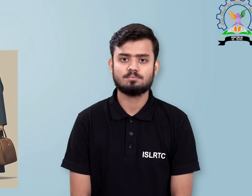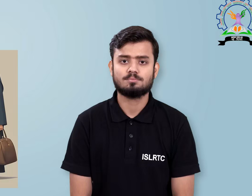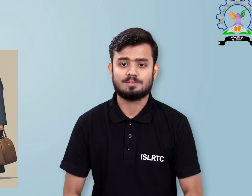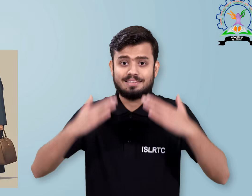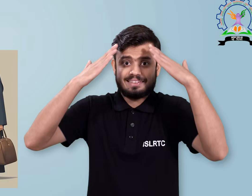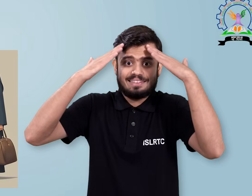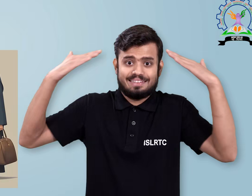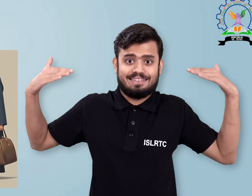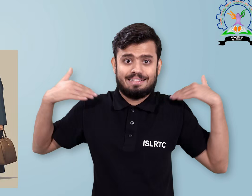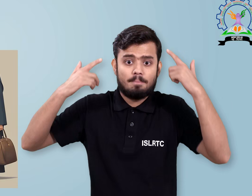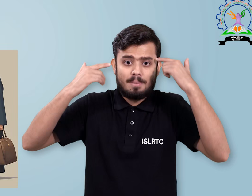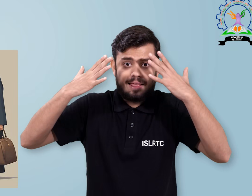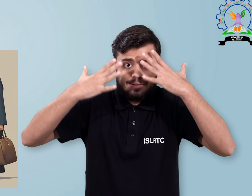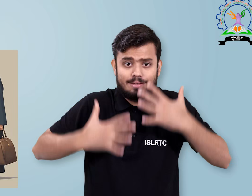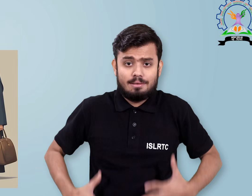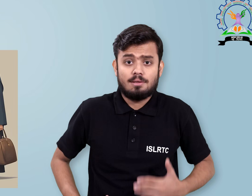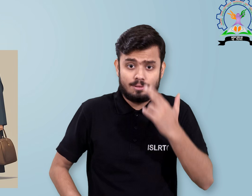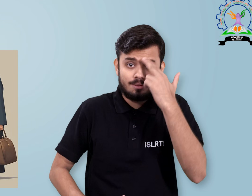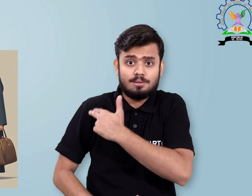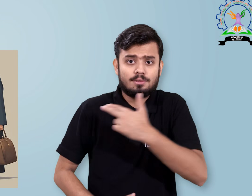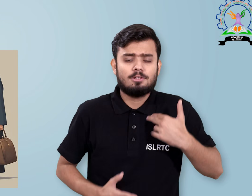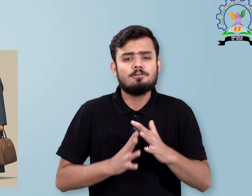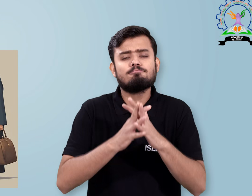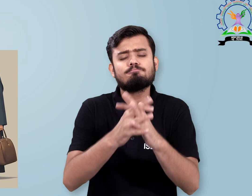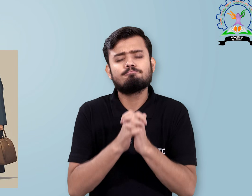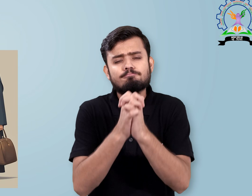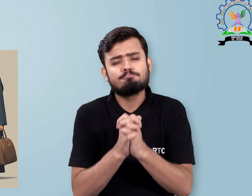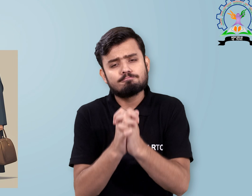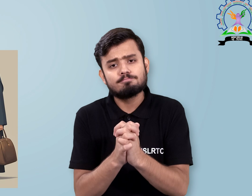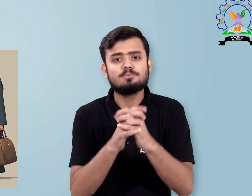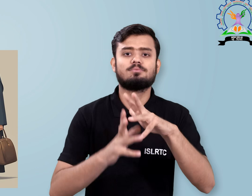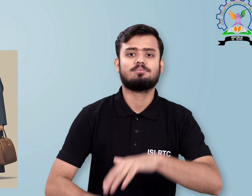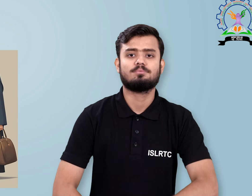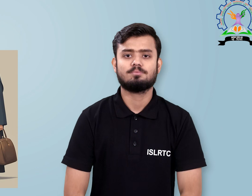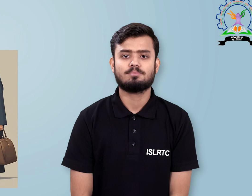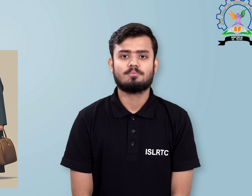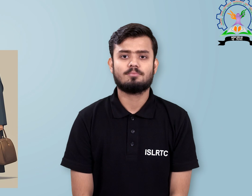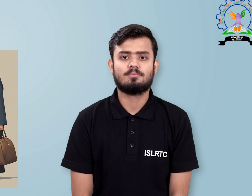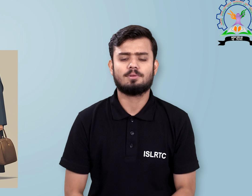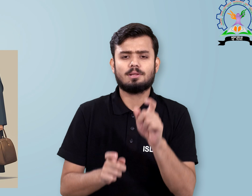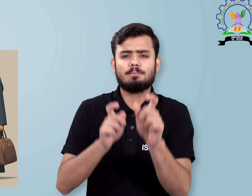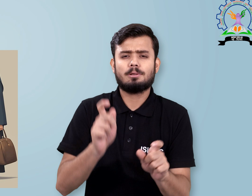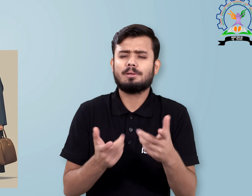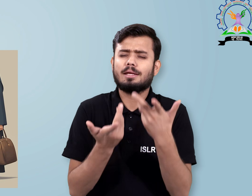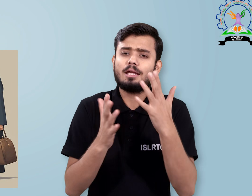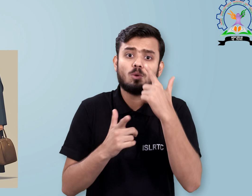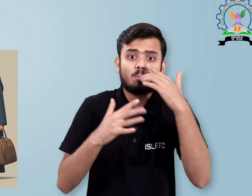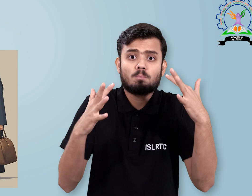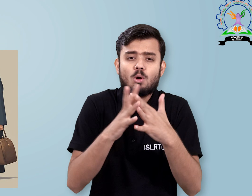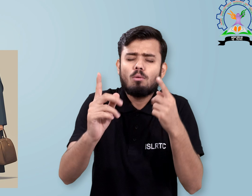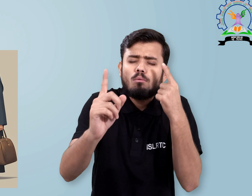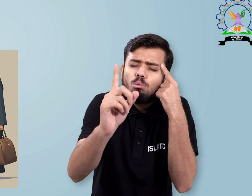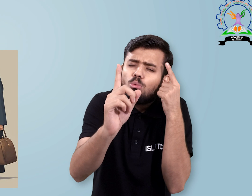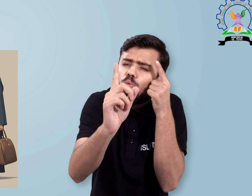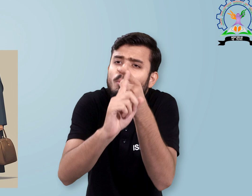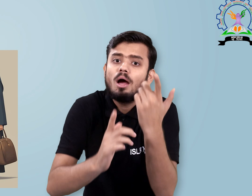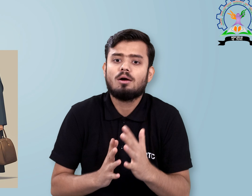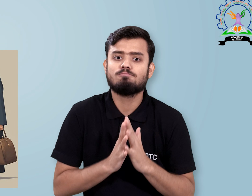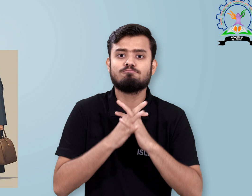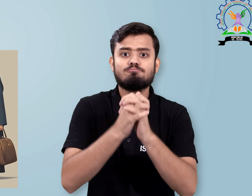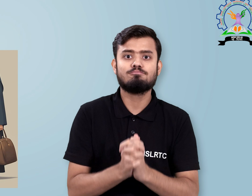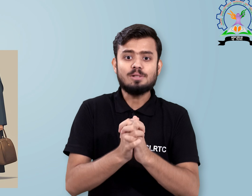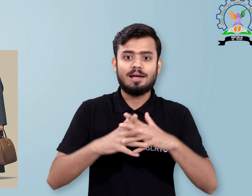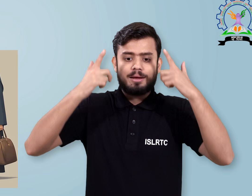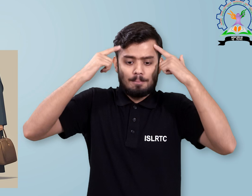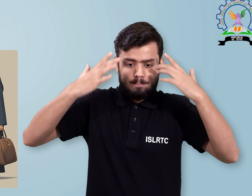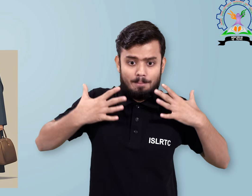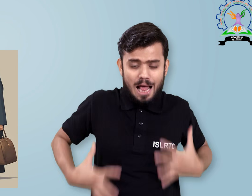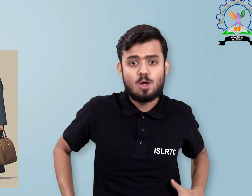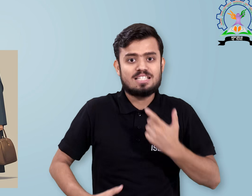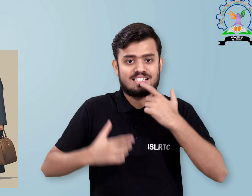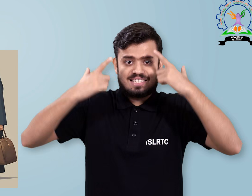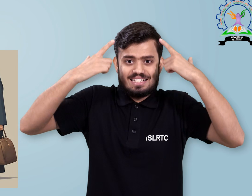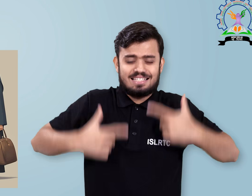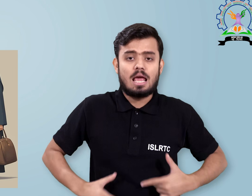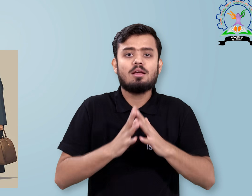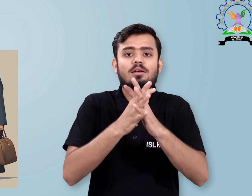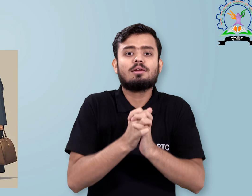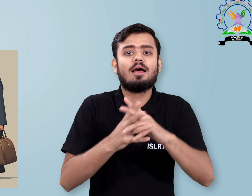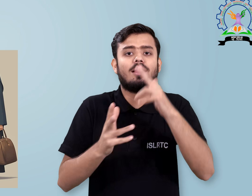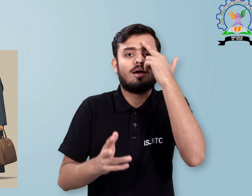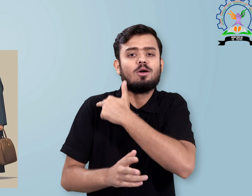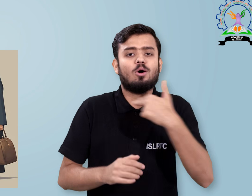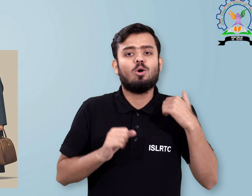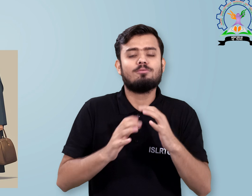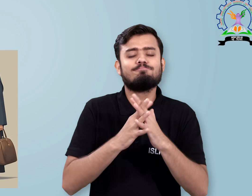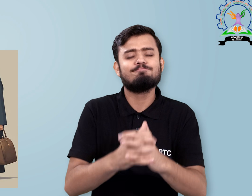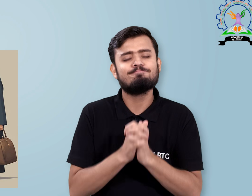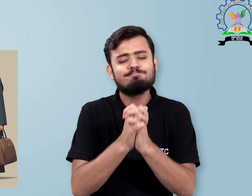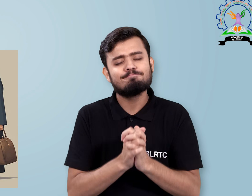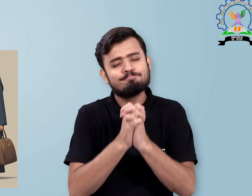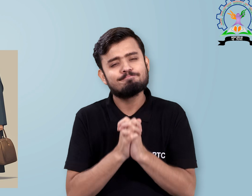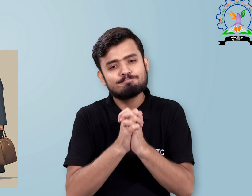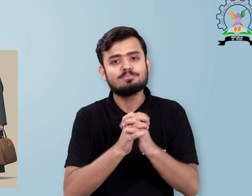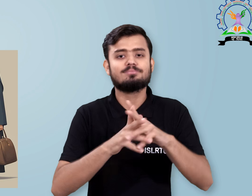Nun The female equivalent of a monk.